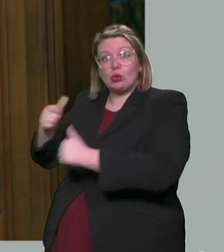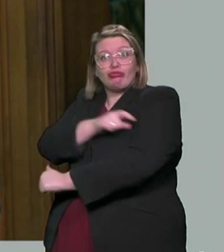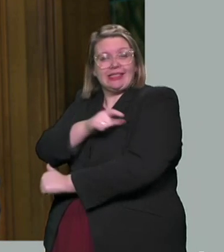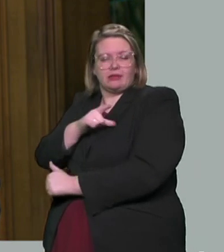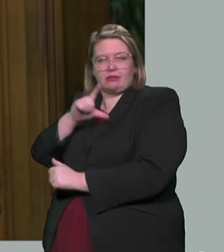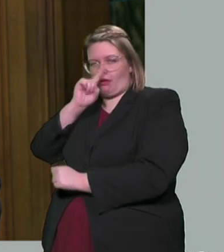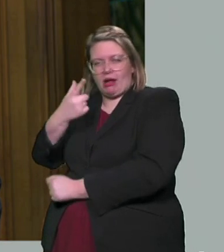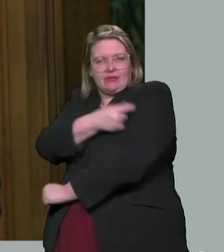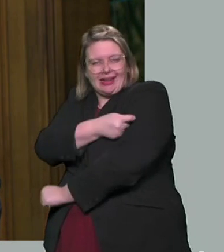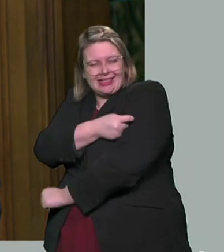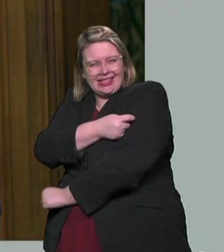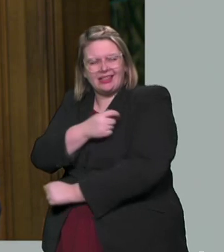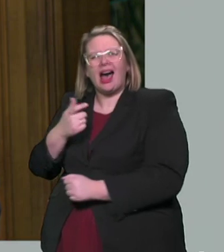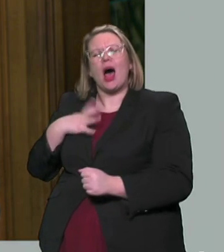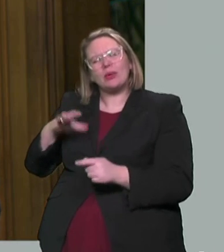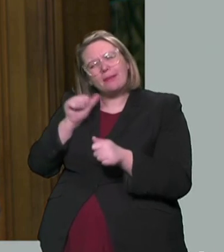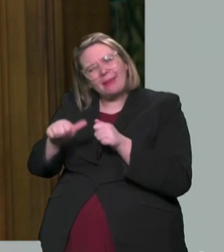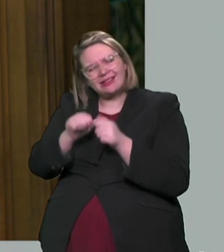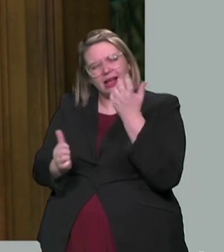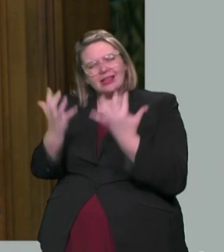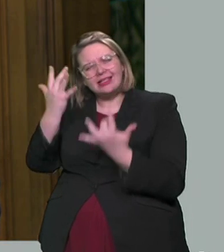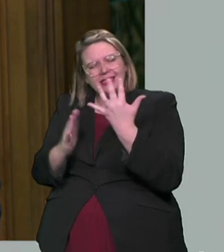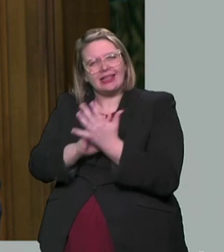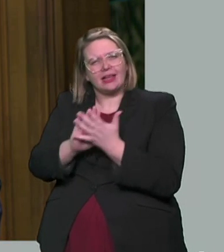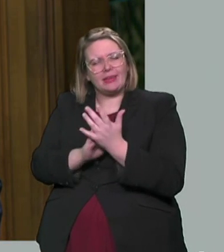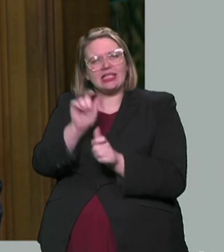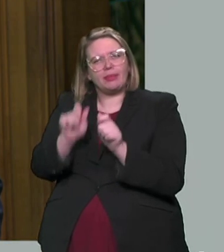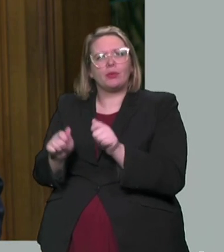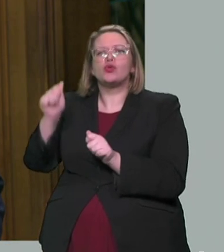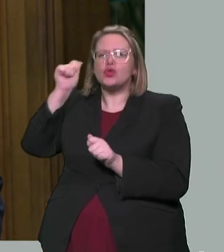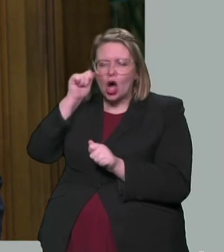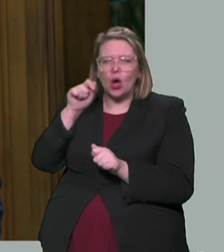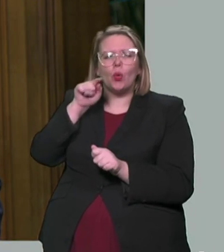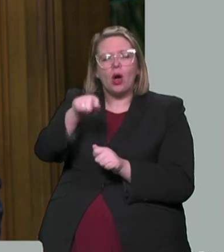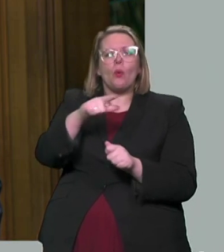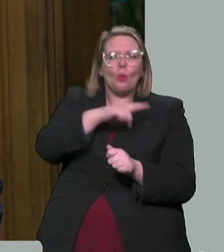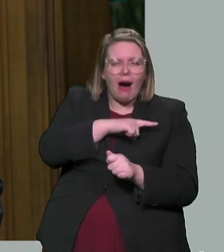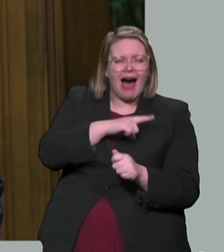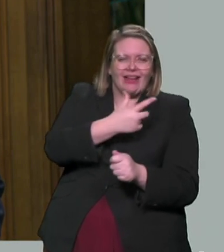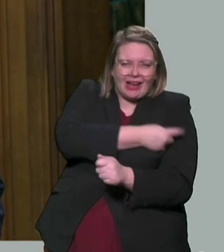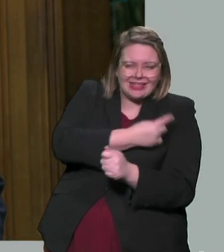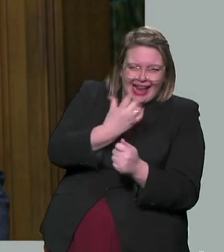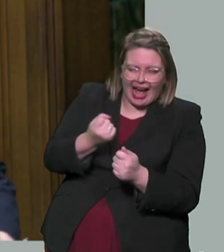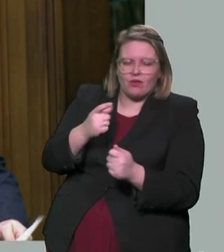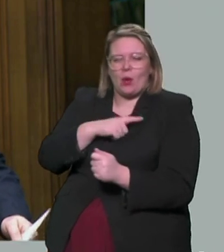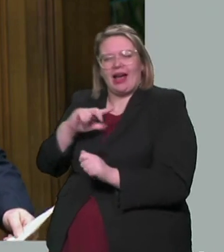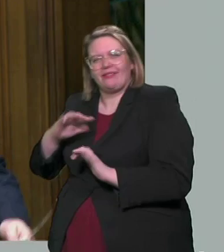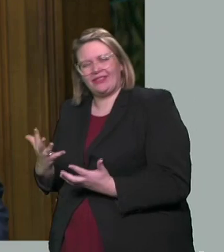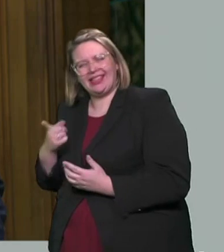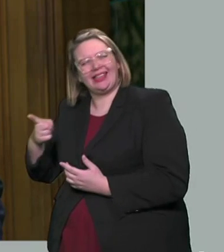Can we have better stats, so that people can see the benefits of vaccination and be encouraged to take it up?